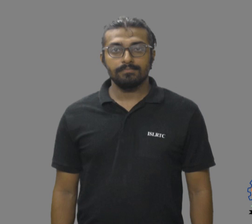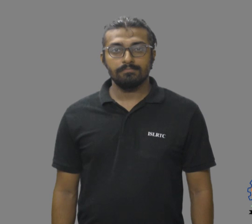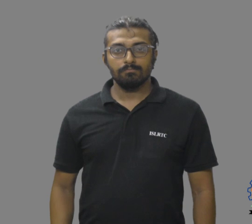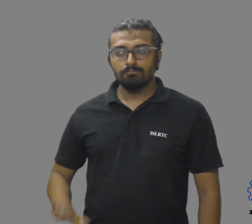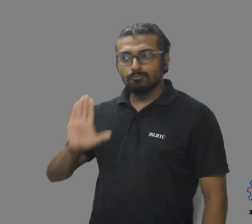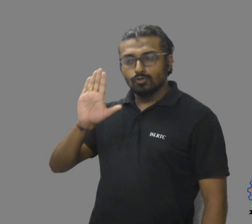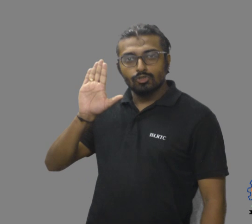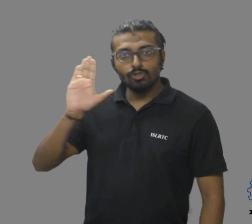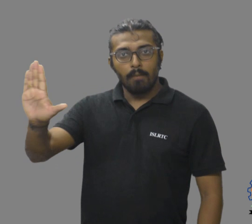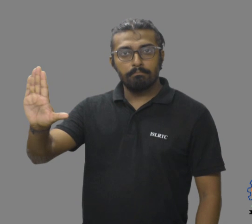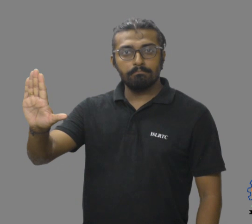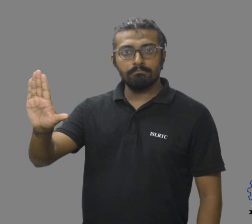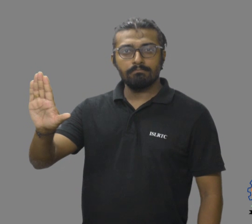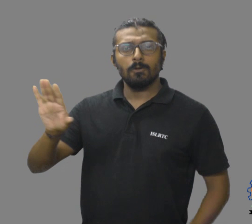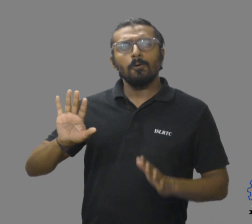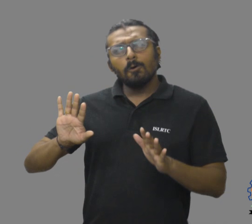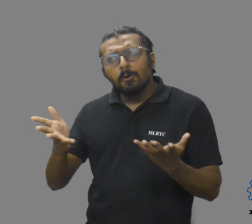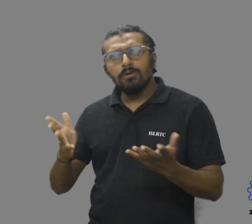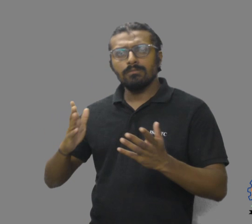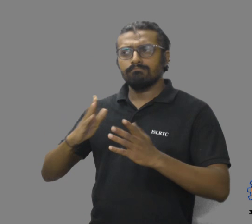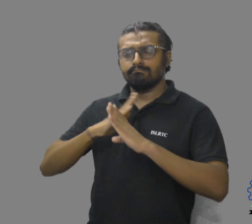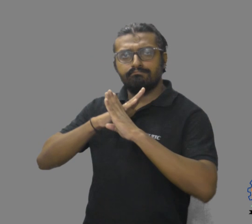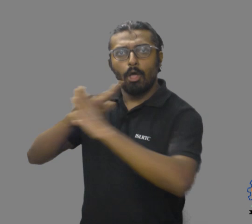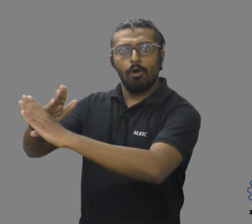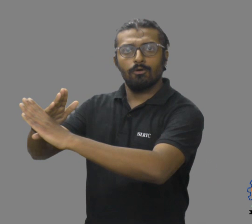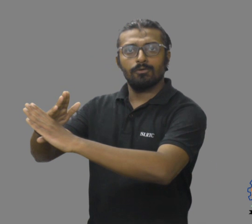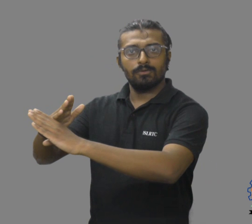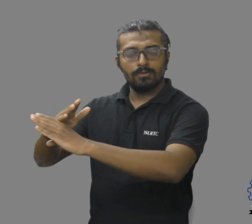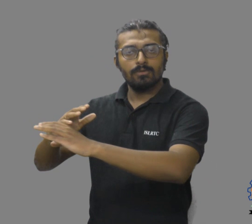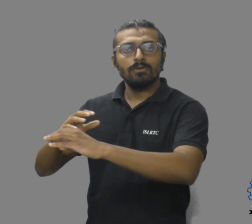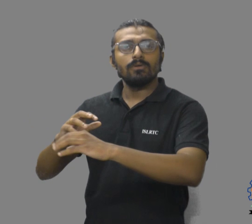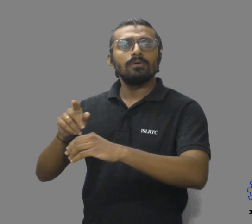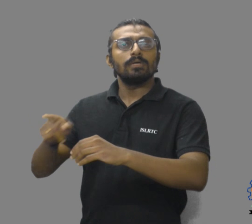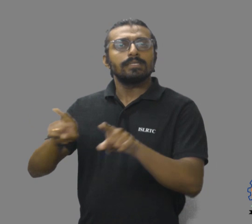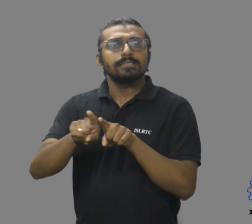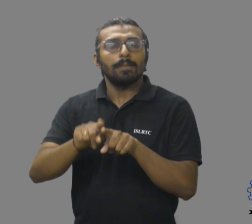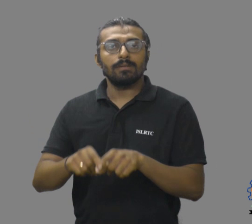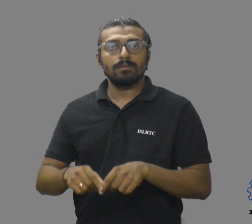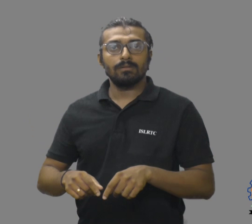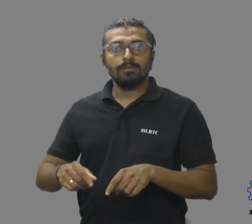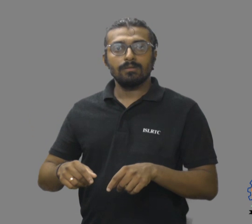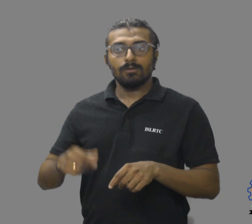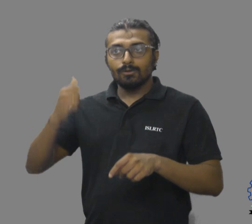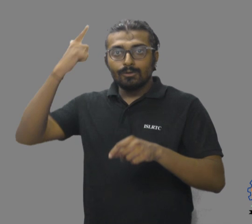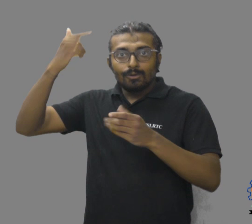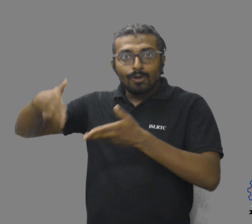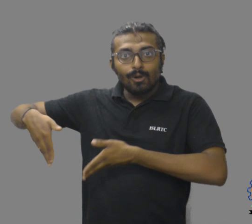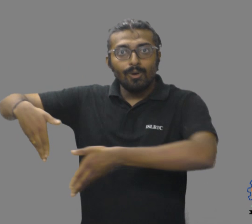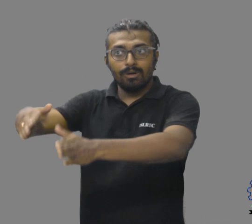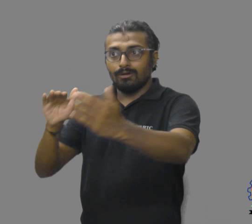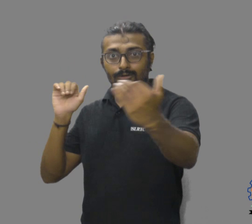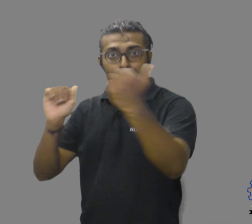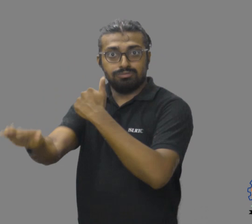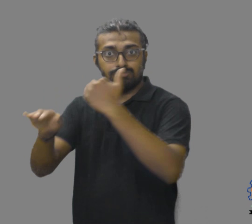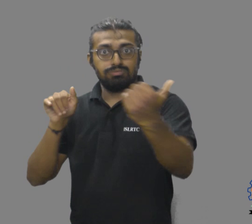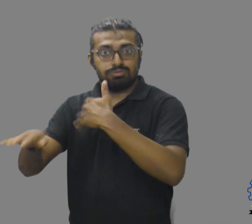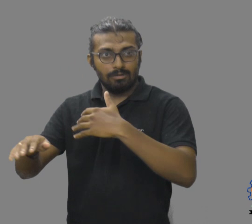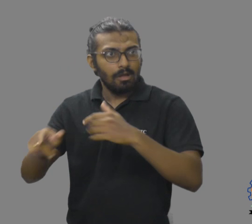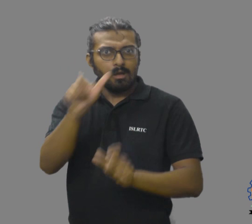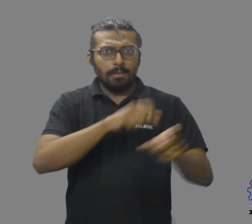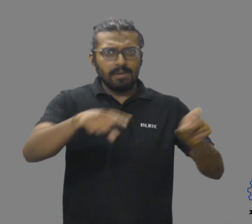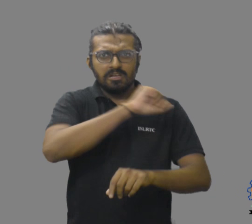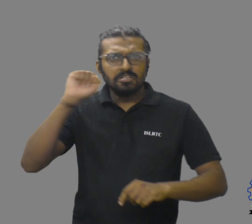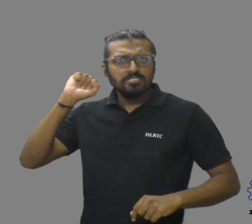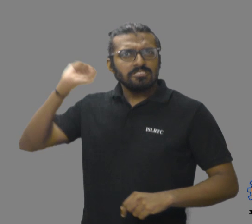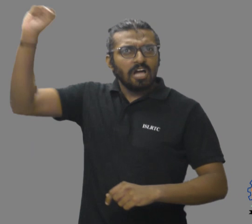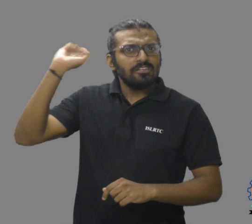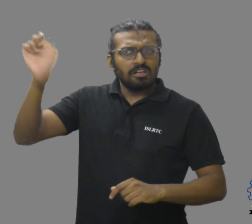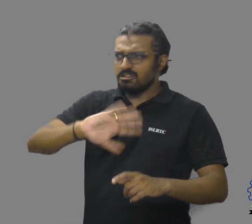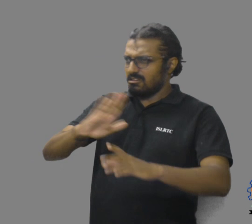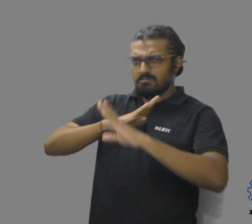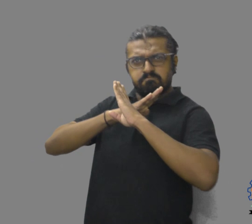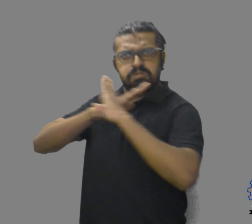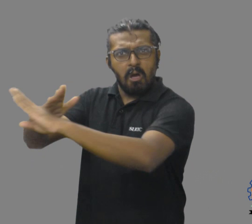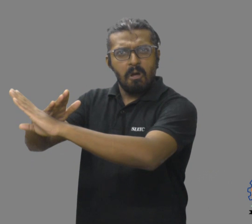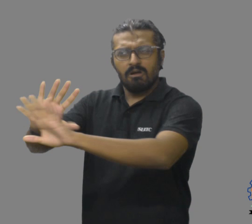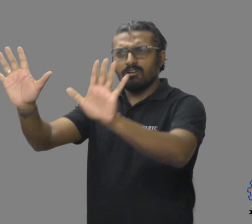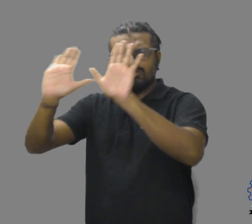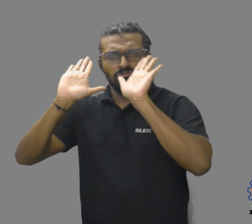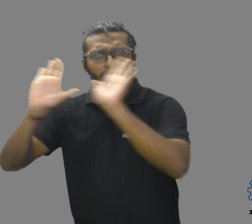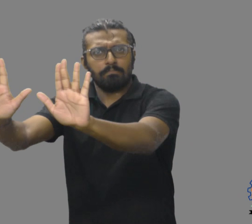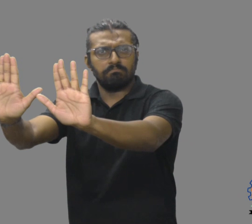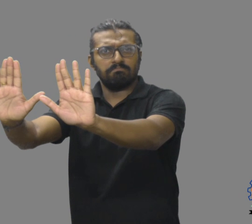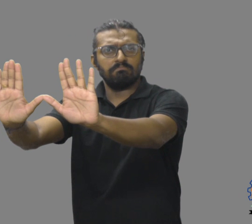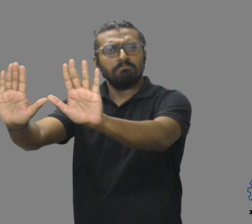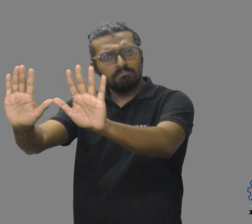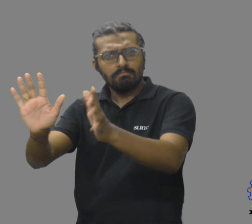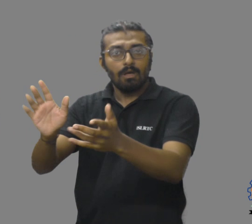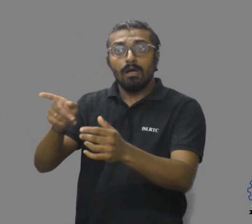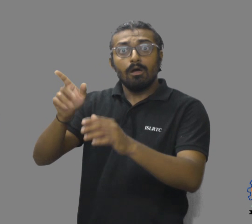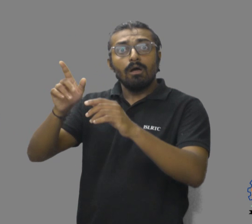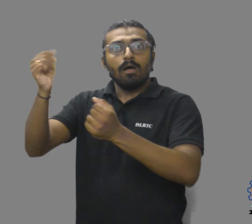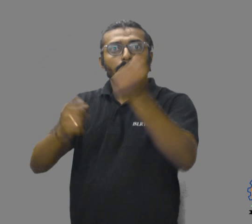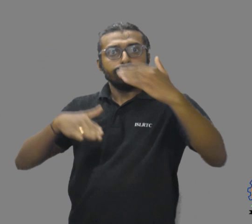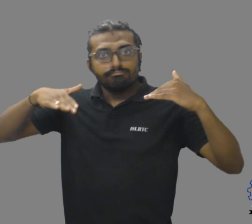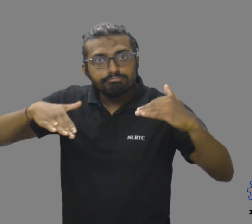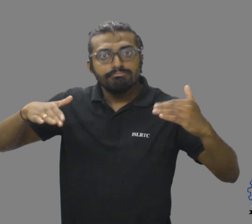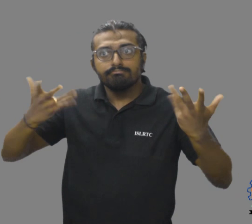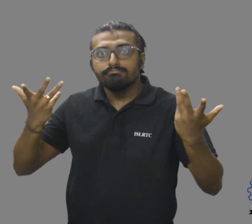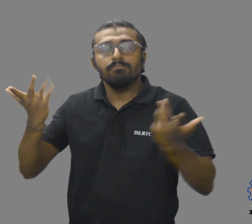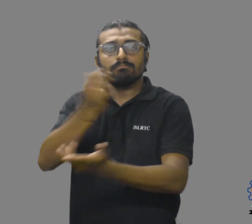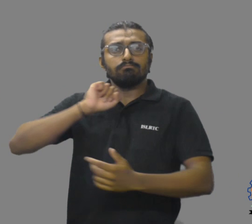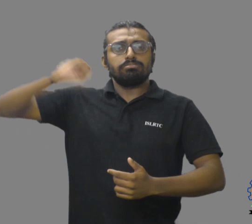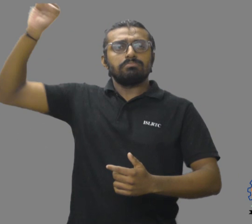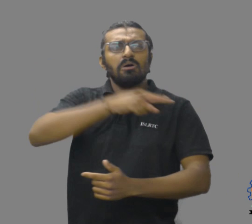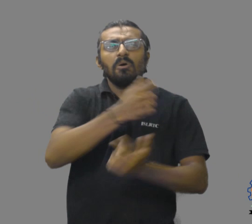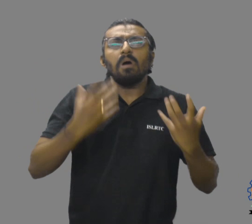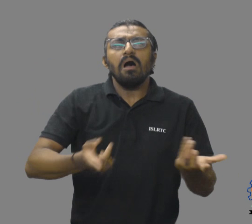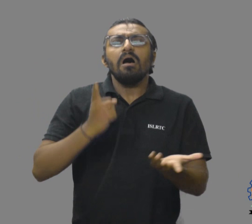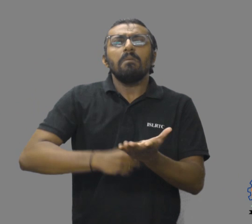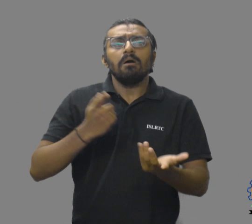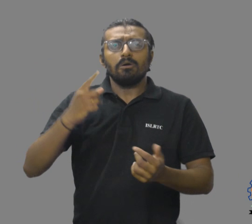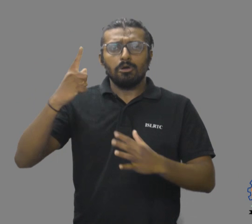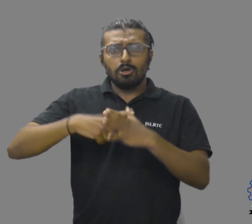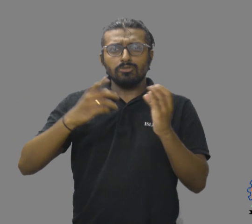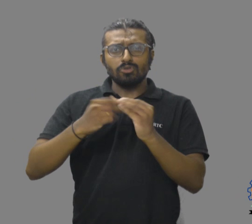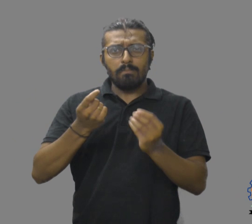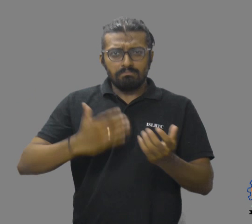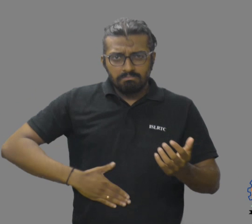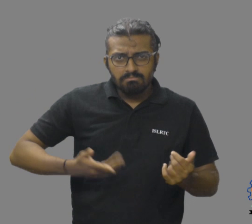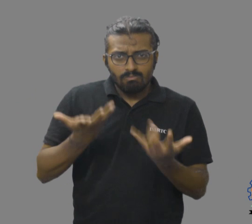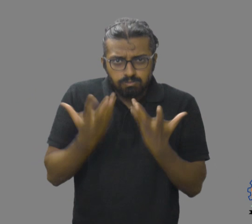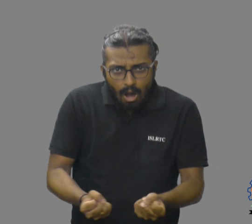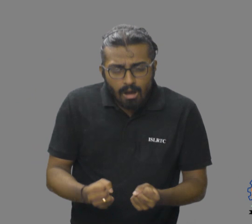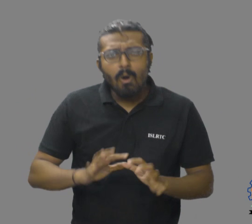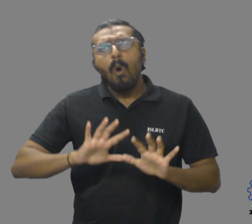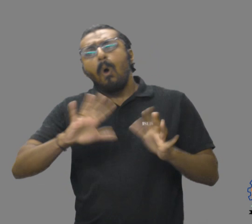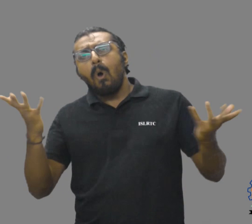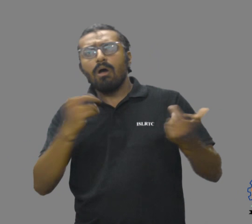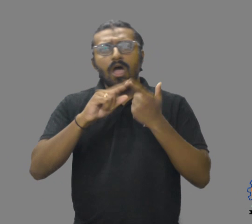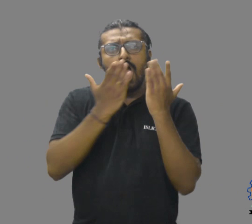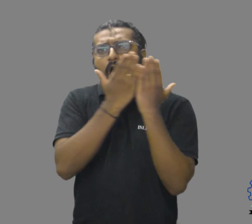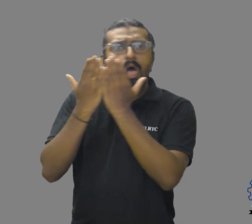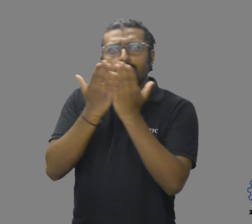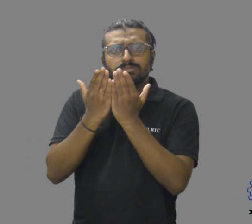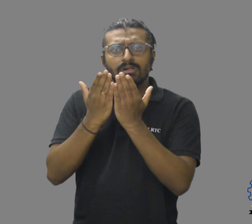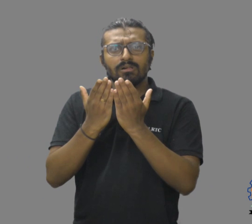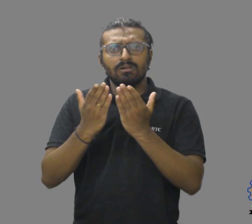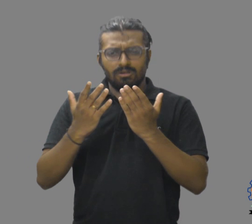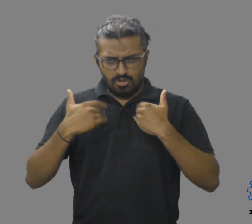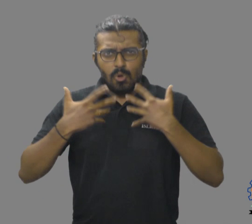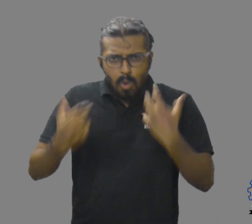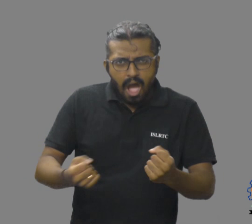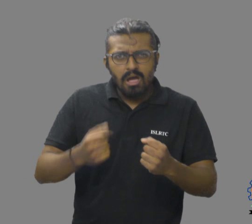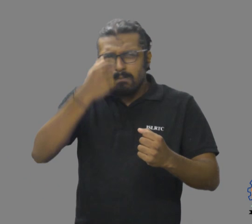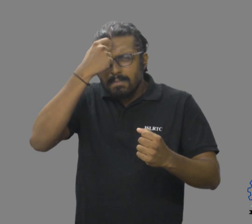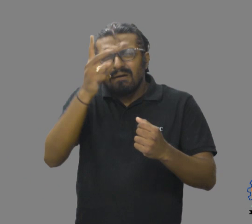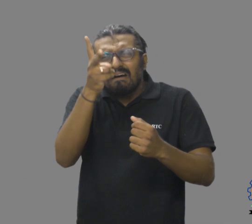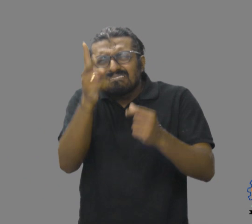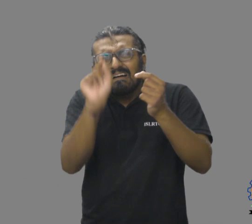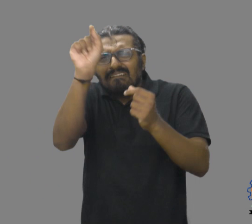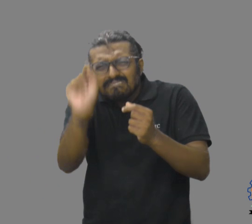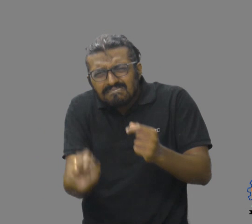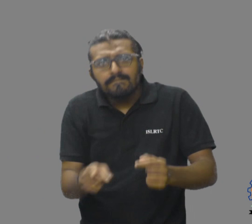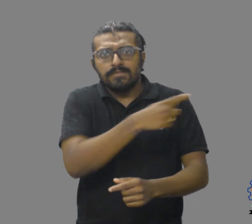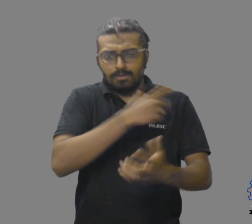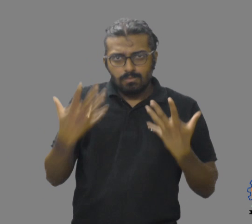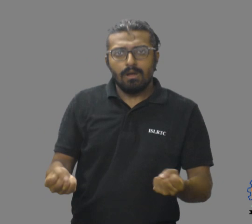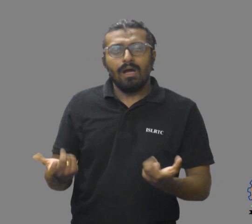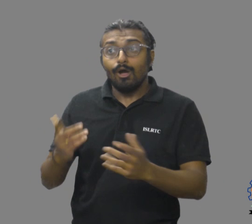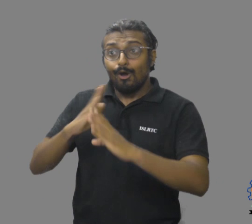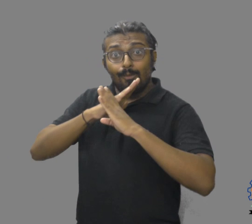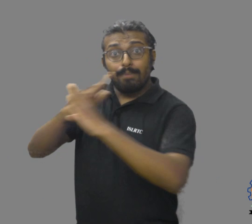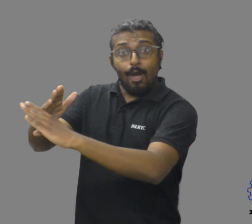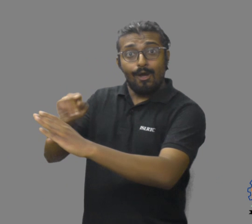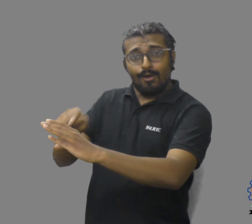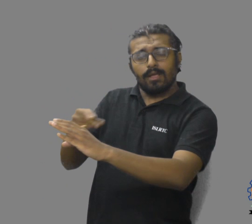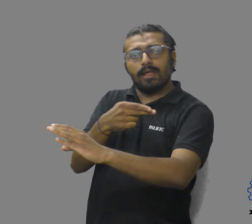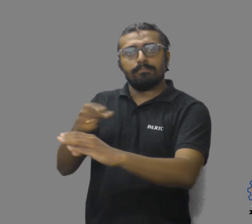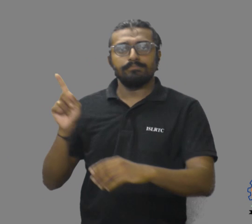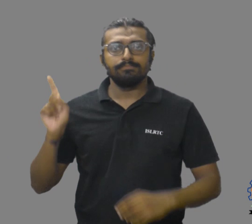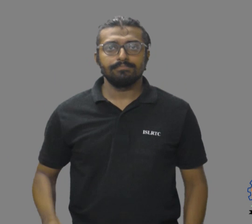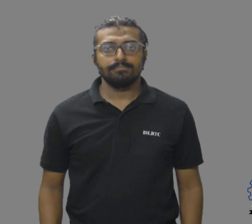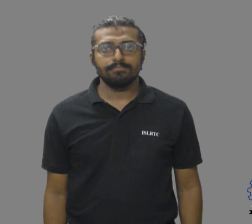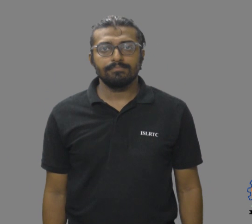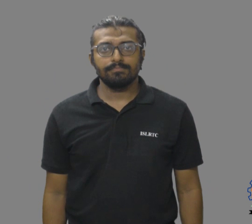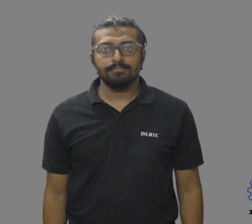Block (Barrier)